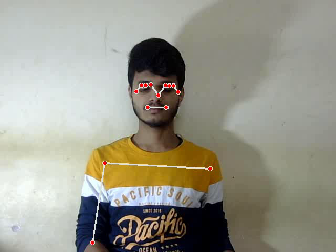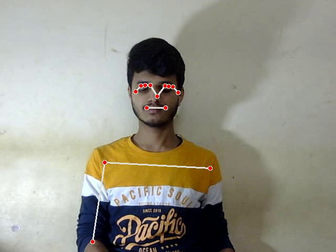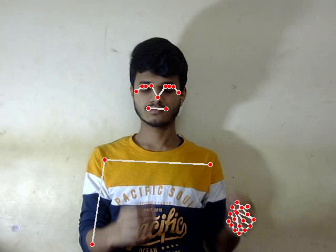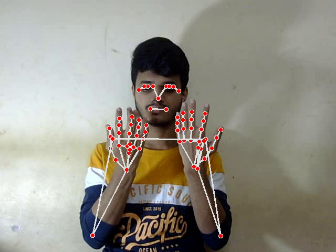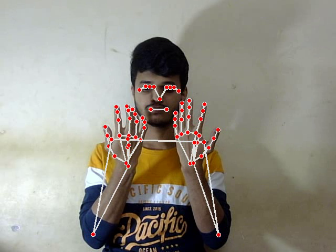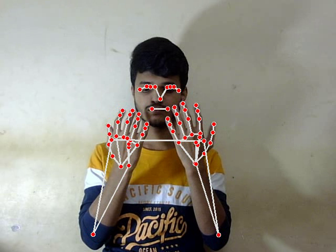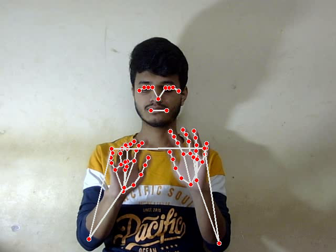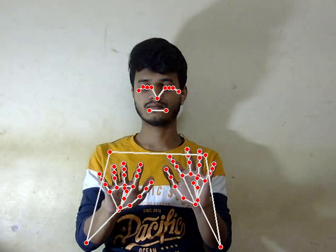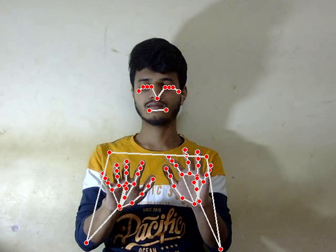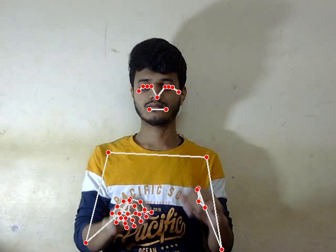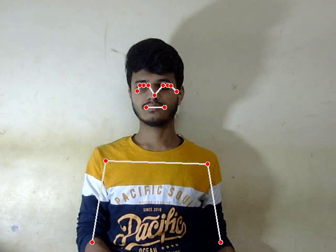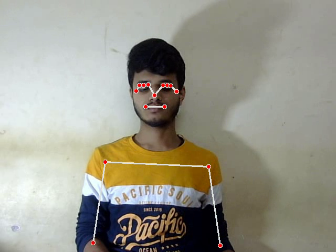finish